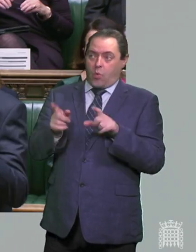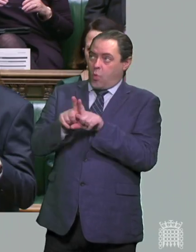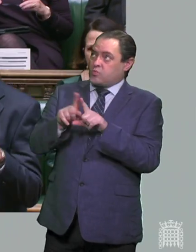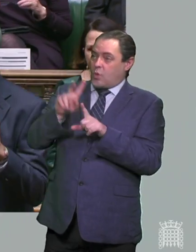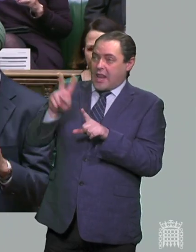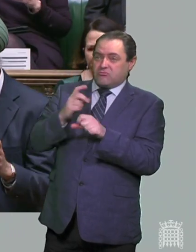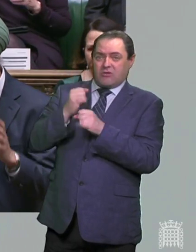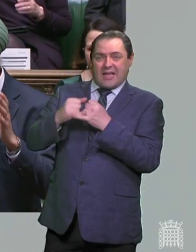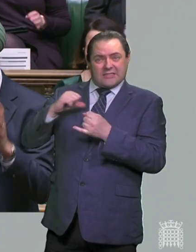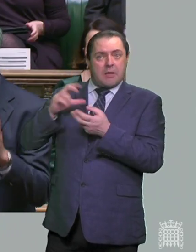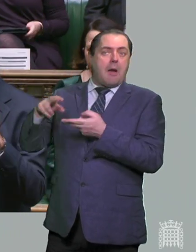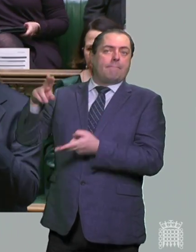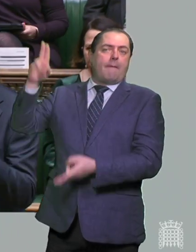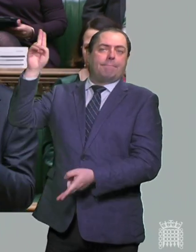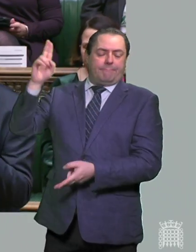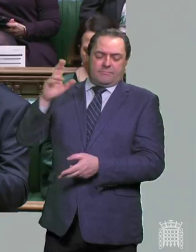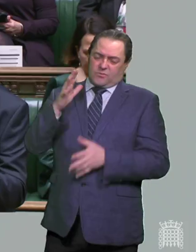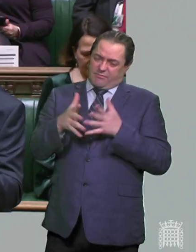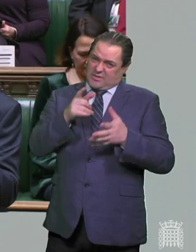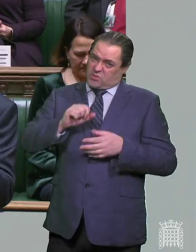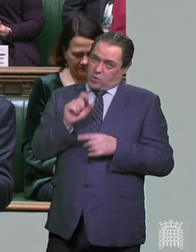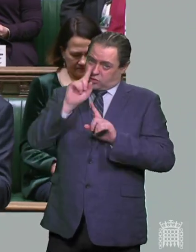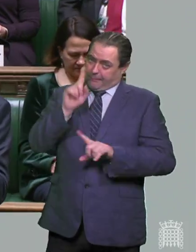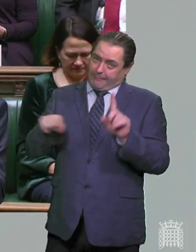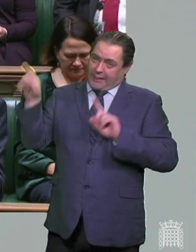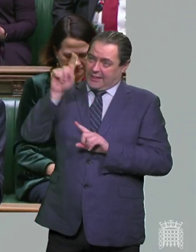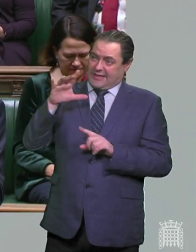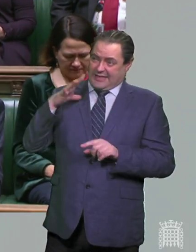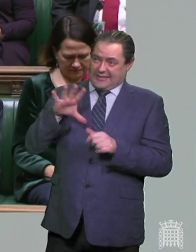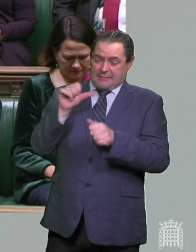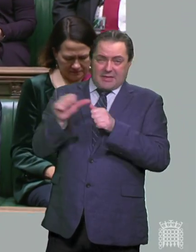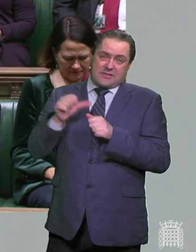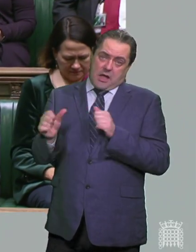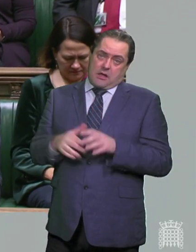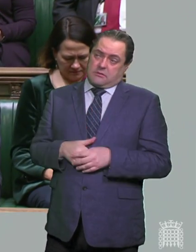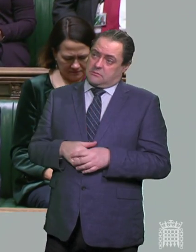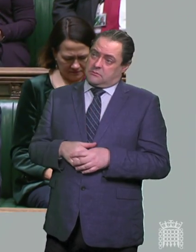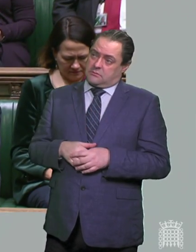Does the Minister accept that the Scottish people deserve much better?